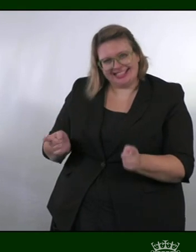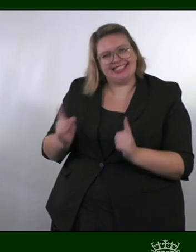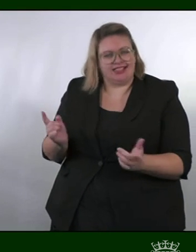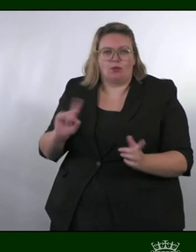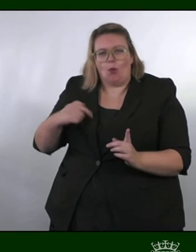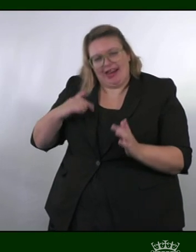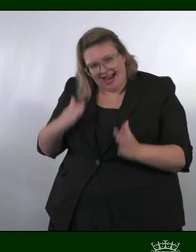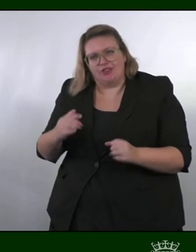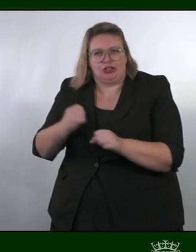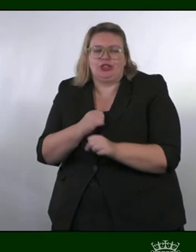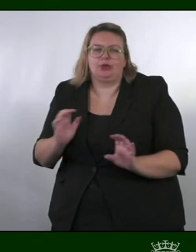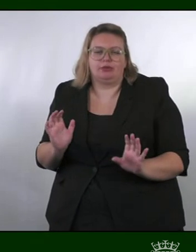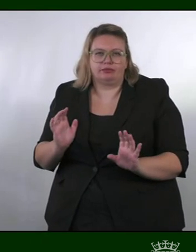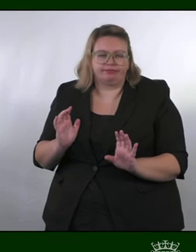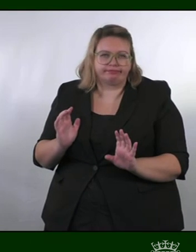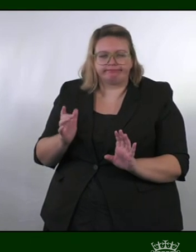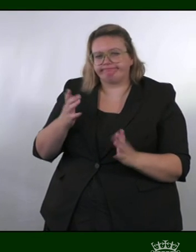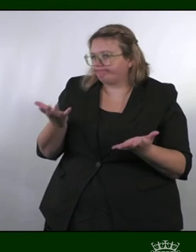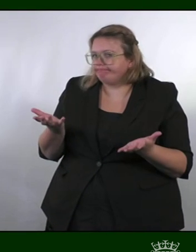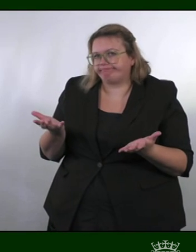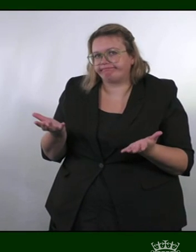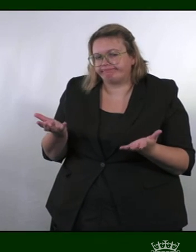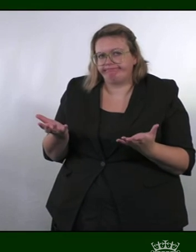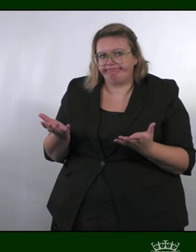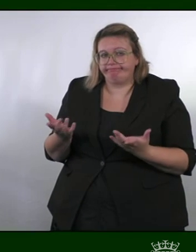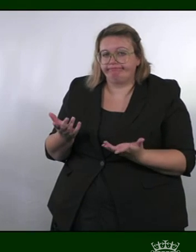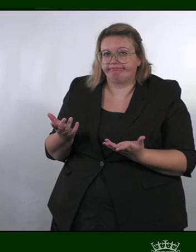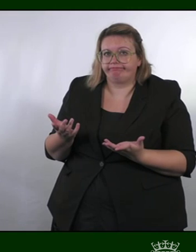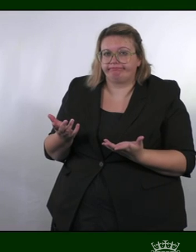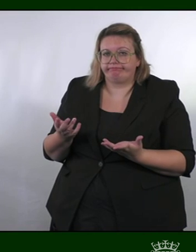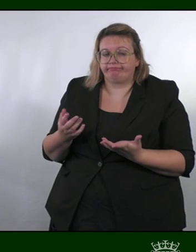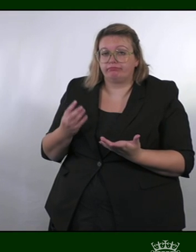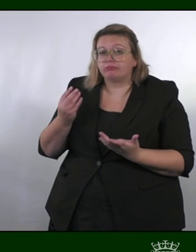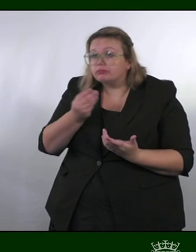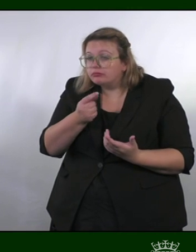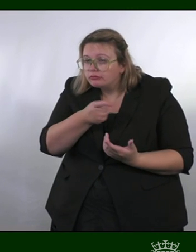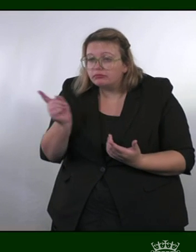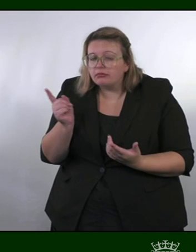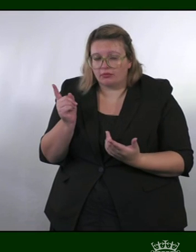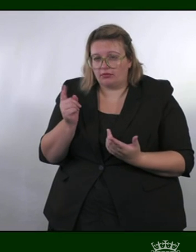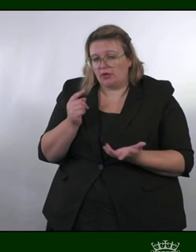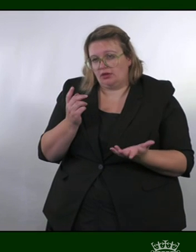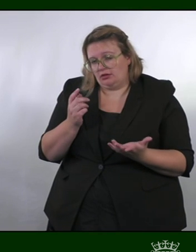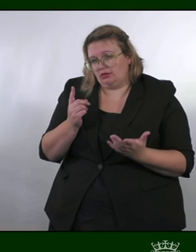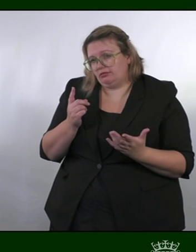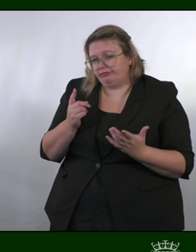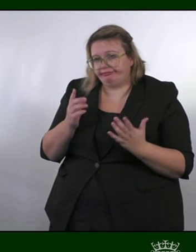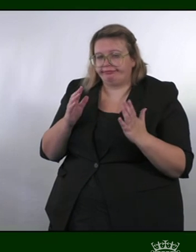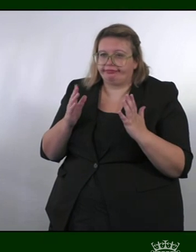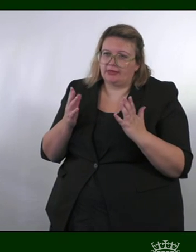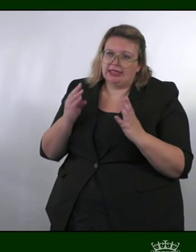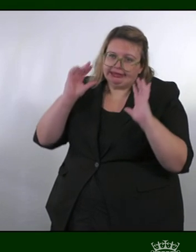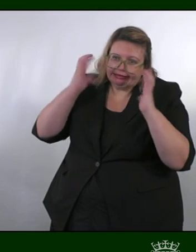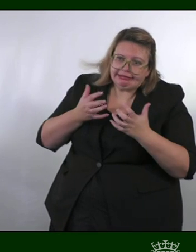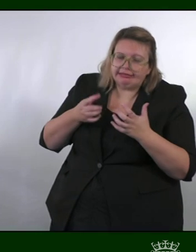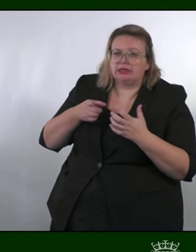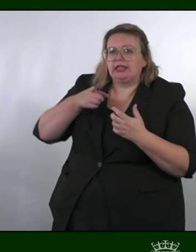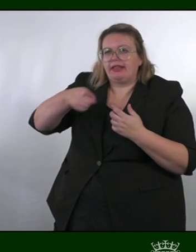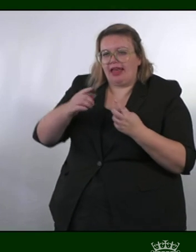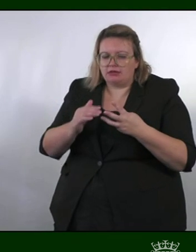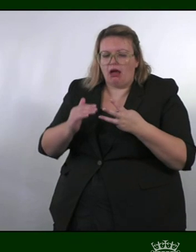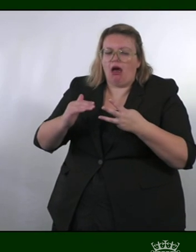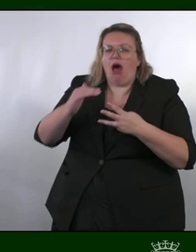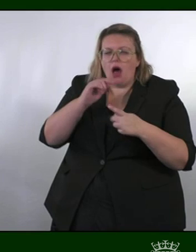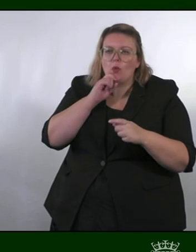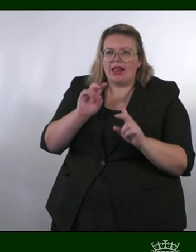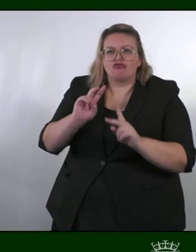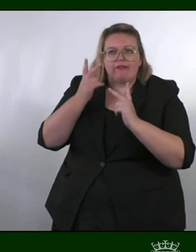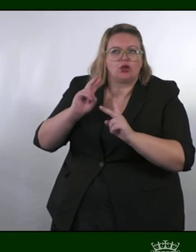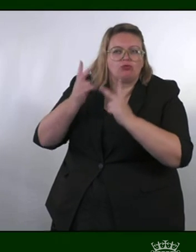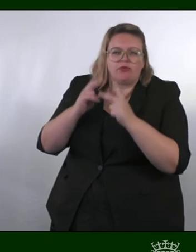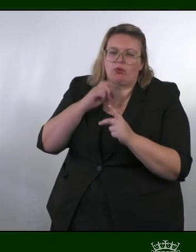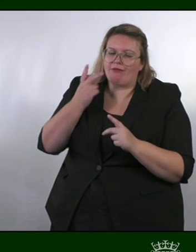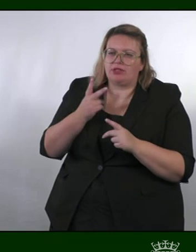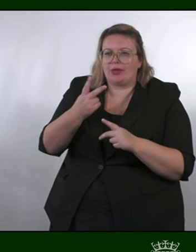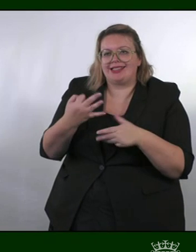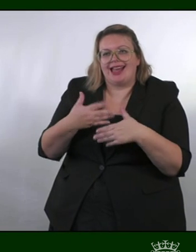The areas that go into high levels of concern are reviewed every 14 days, and the restrictions, as I told the right hon.